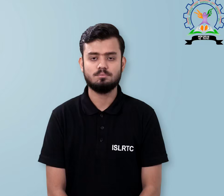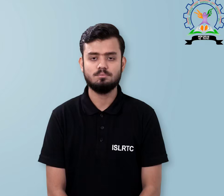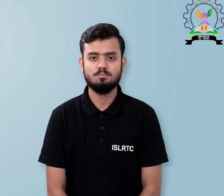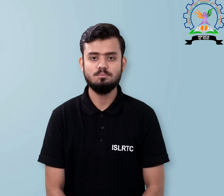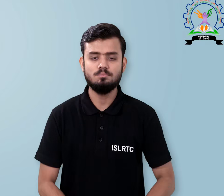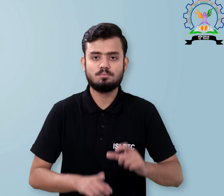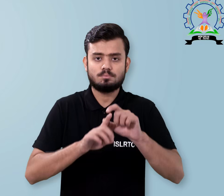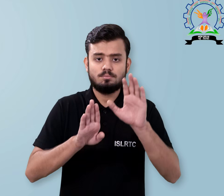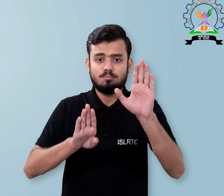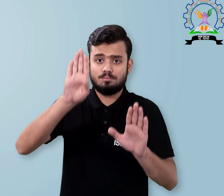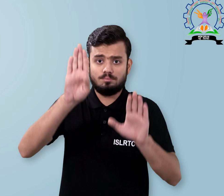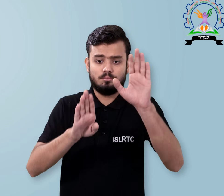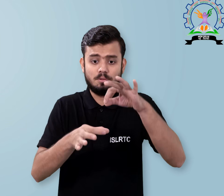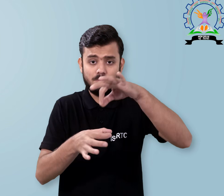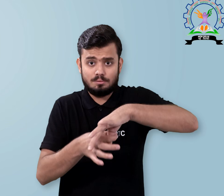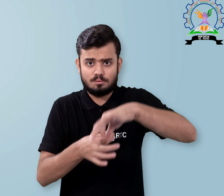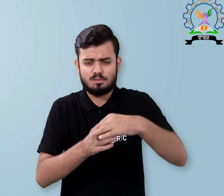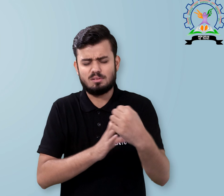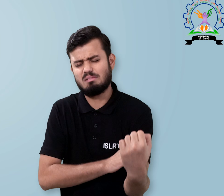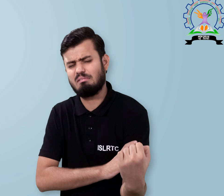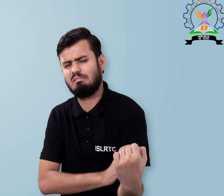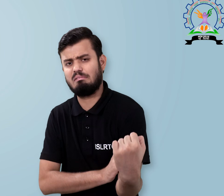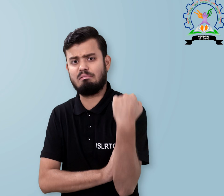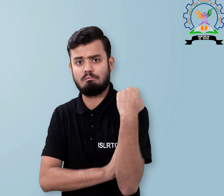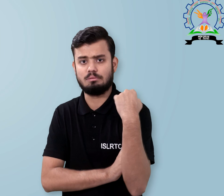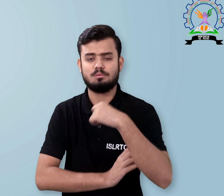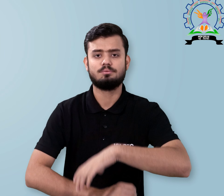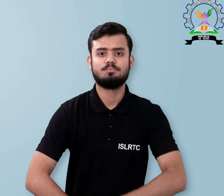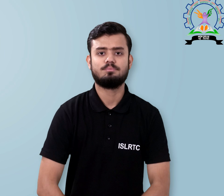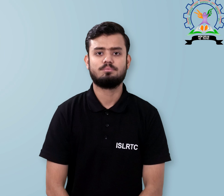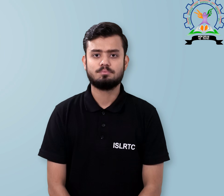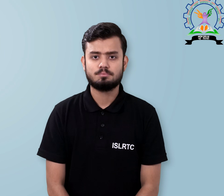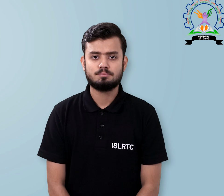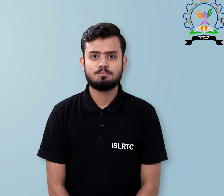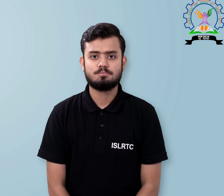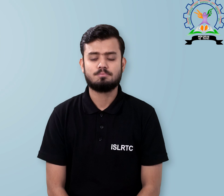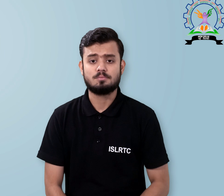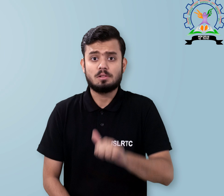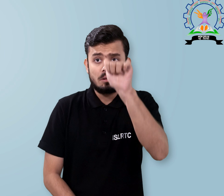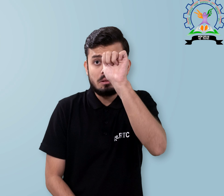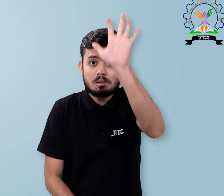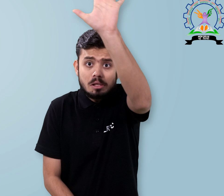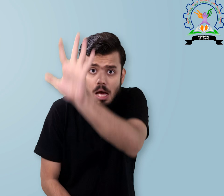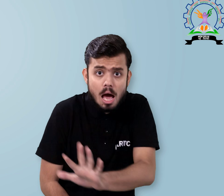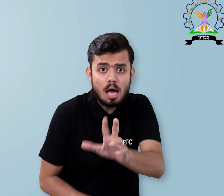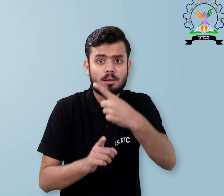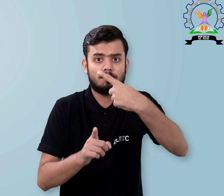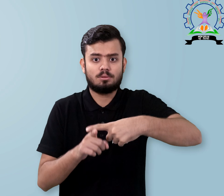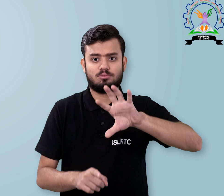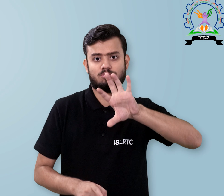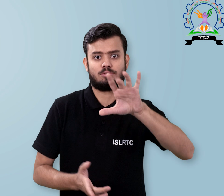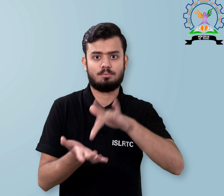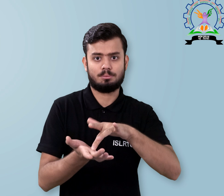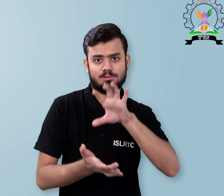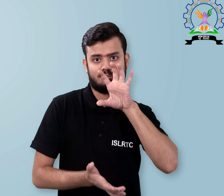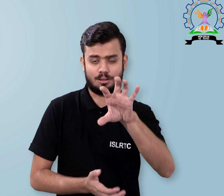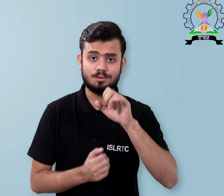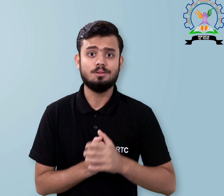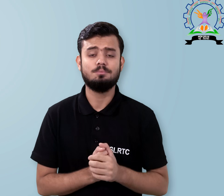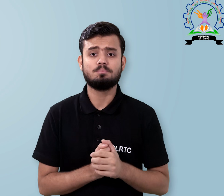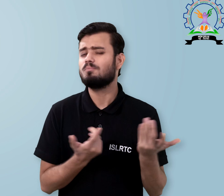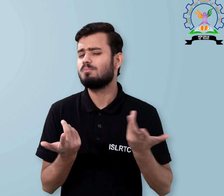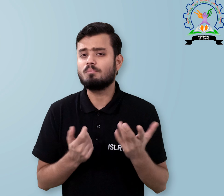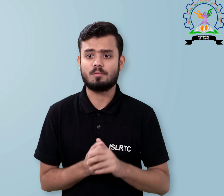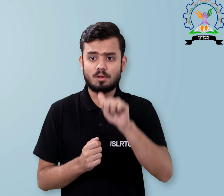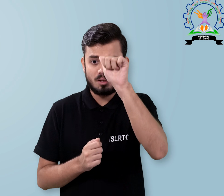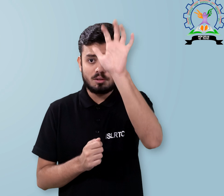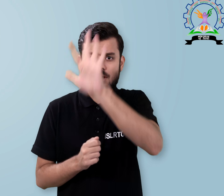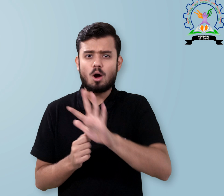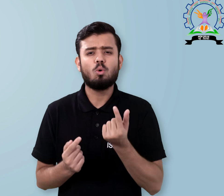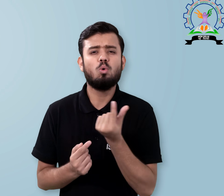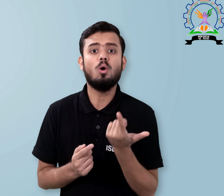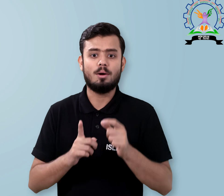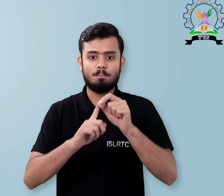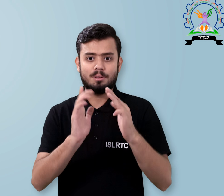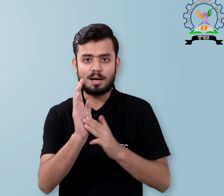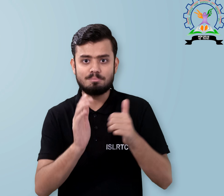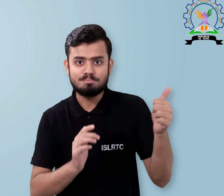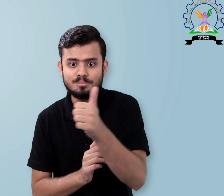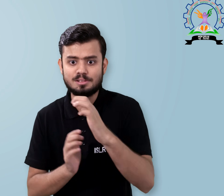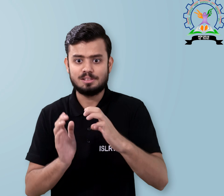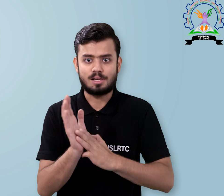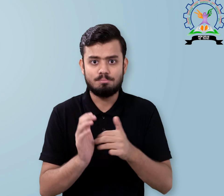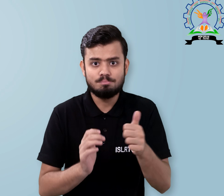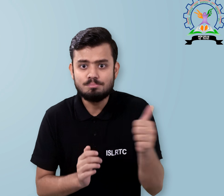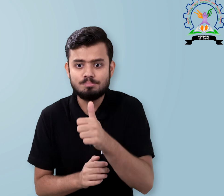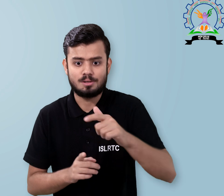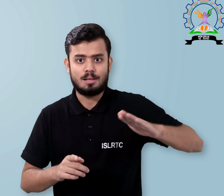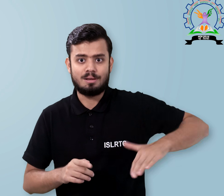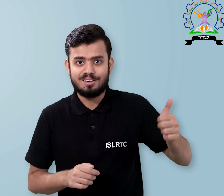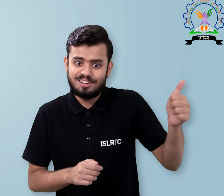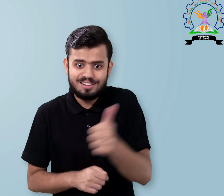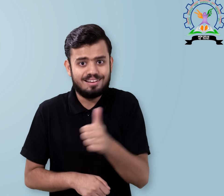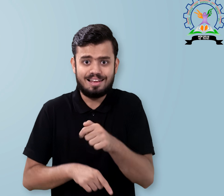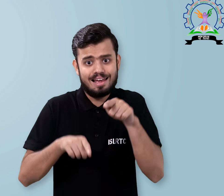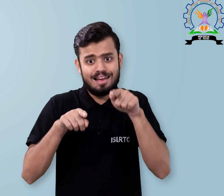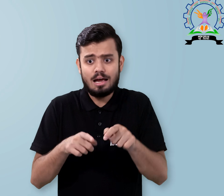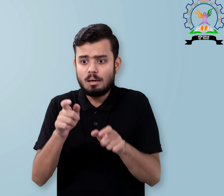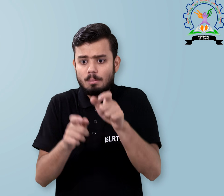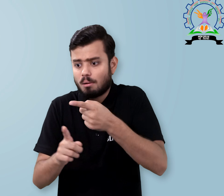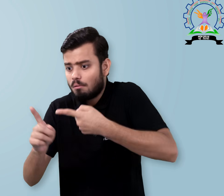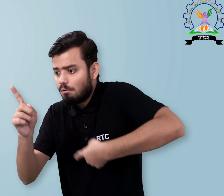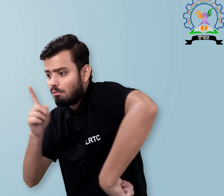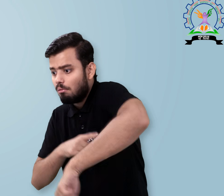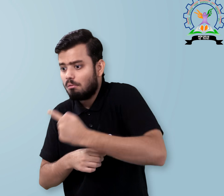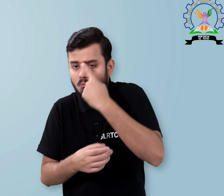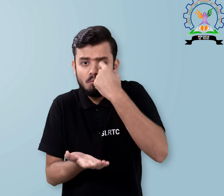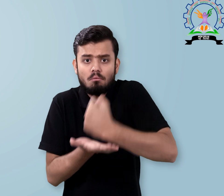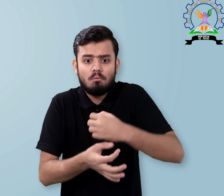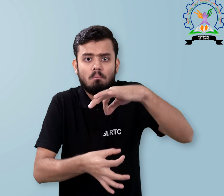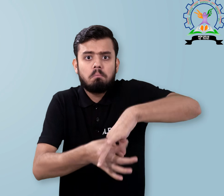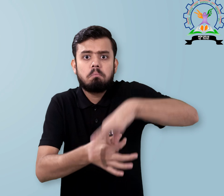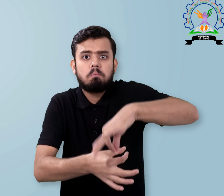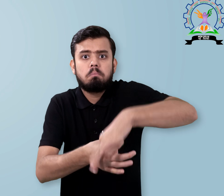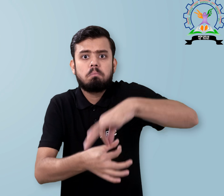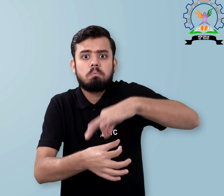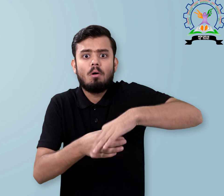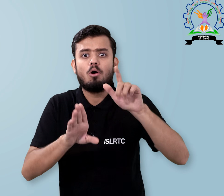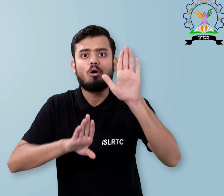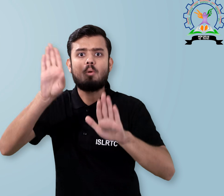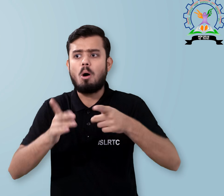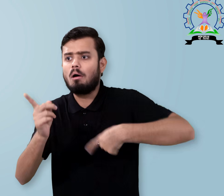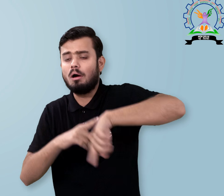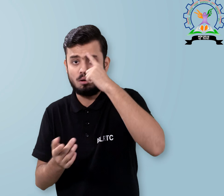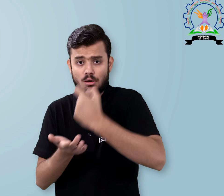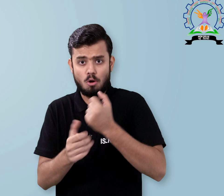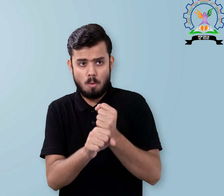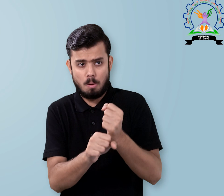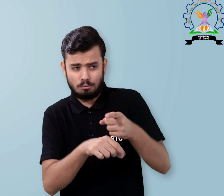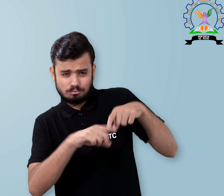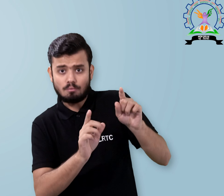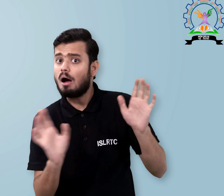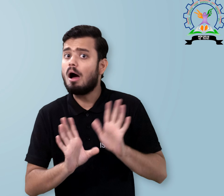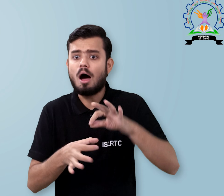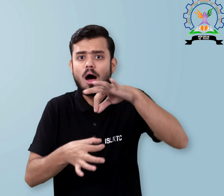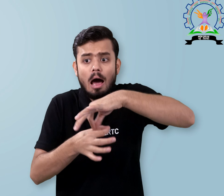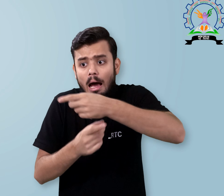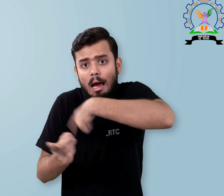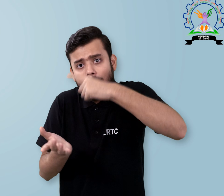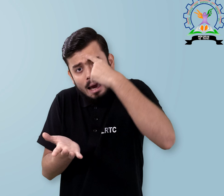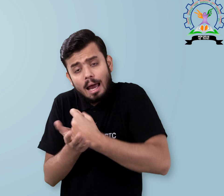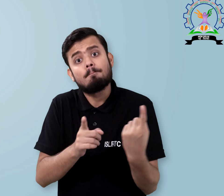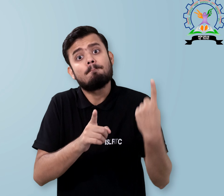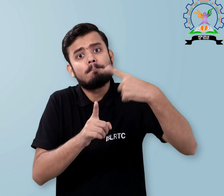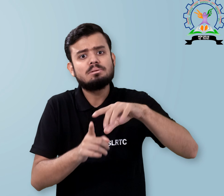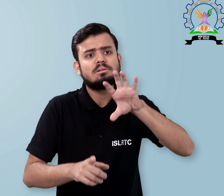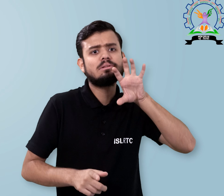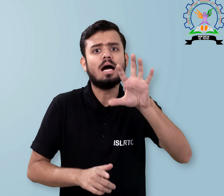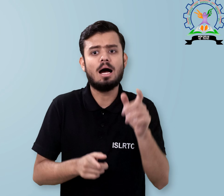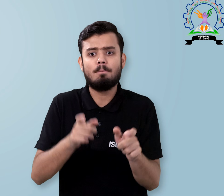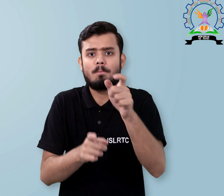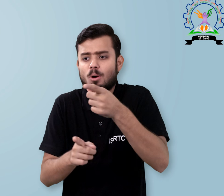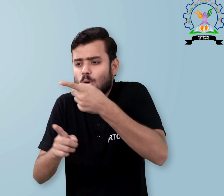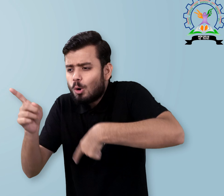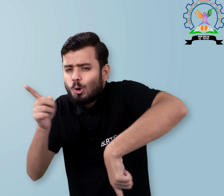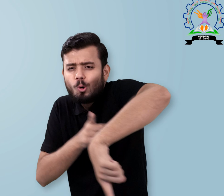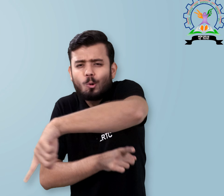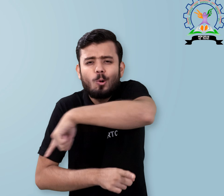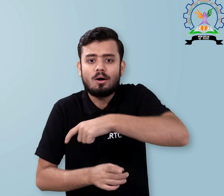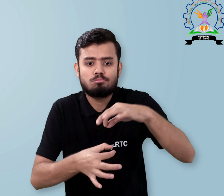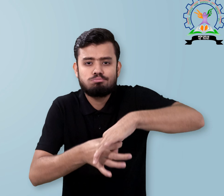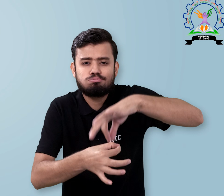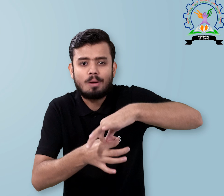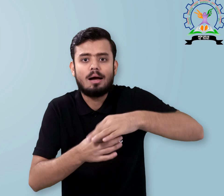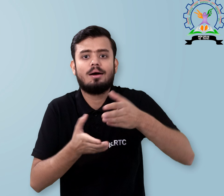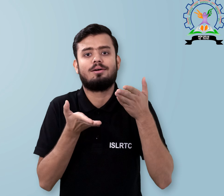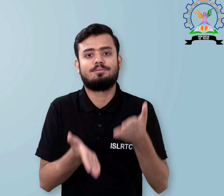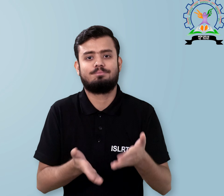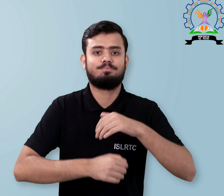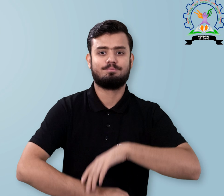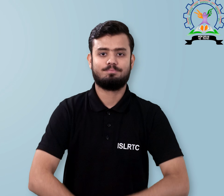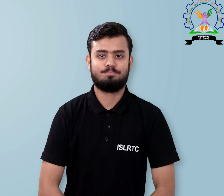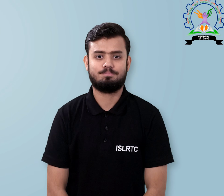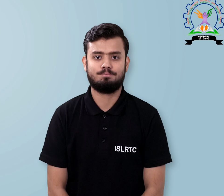Democracy A system of government by the whole population or all the eligible members of a state.